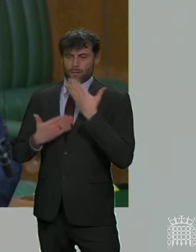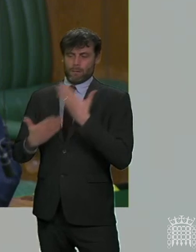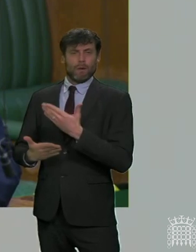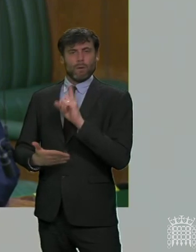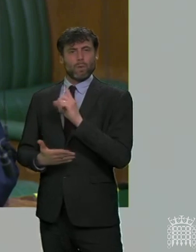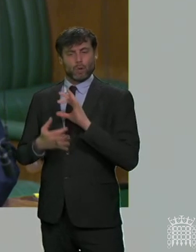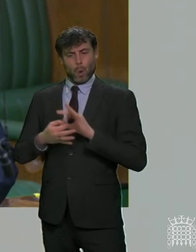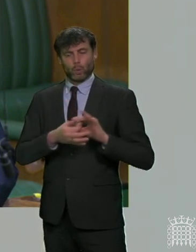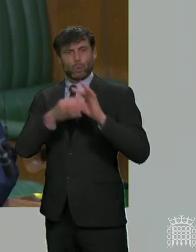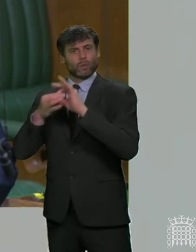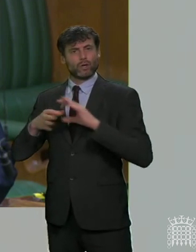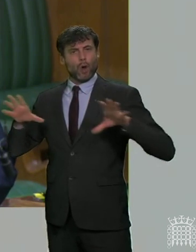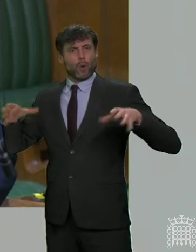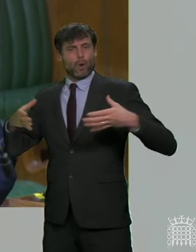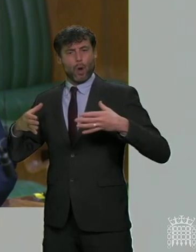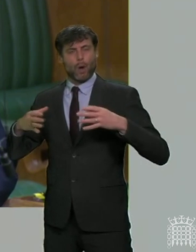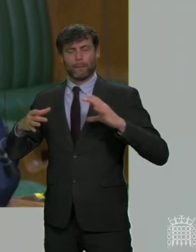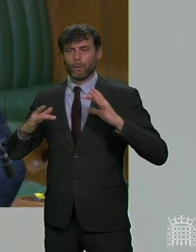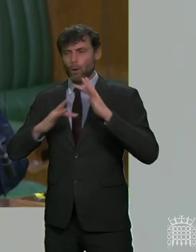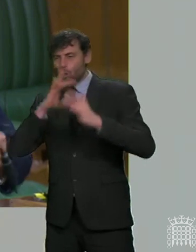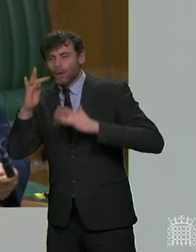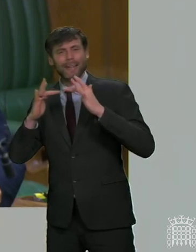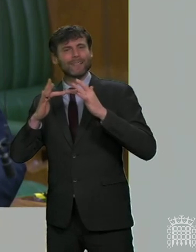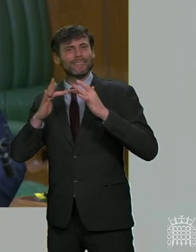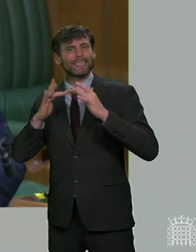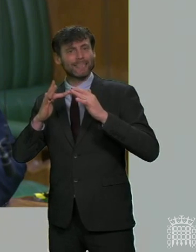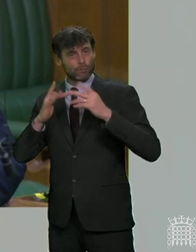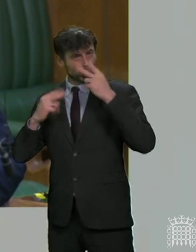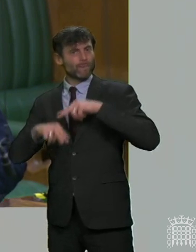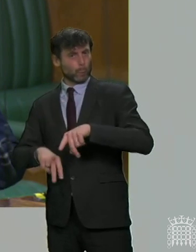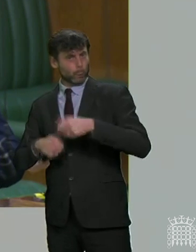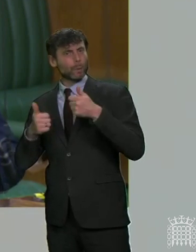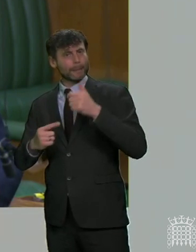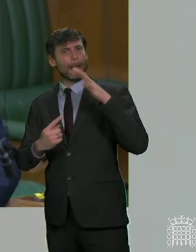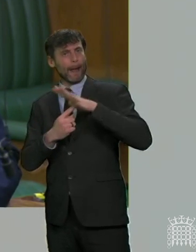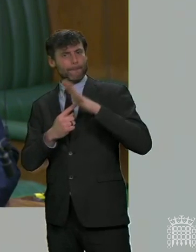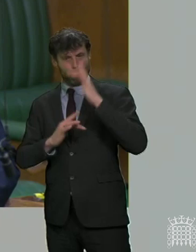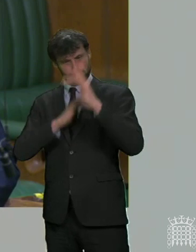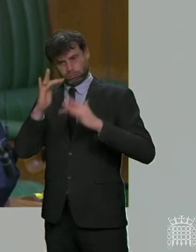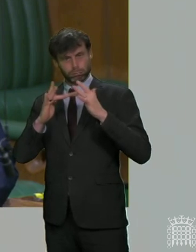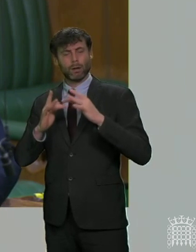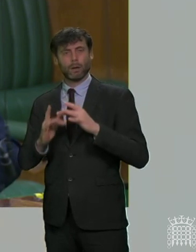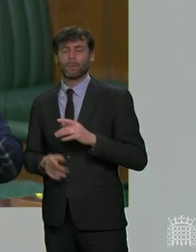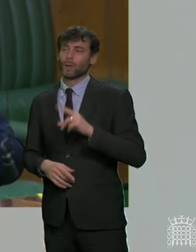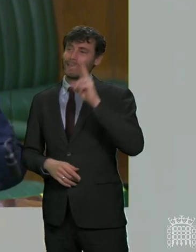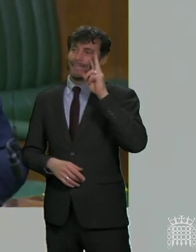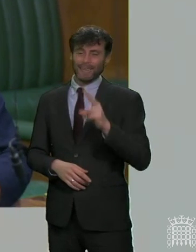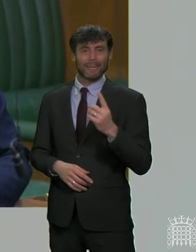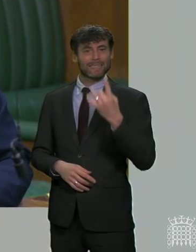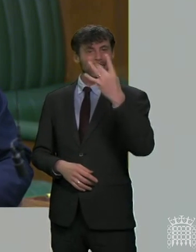It is brilliant news to connect the whole of the UK, but in West Dorset, we have single-track railway lines.